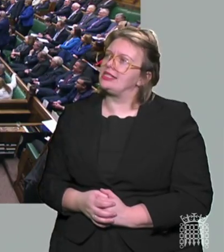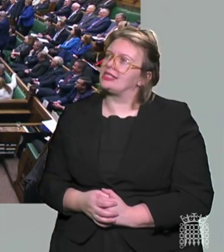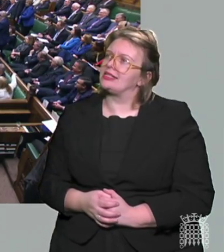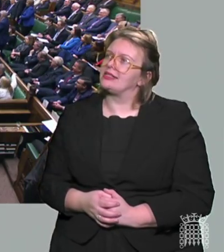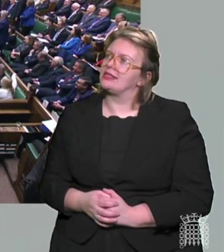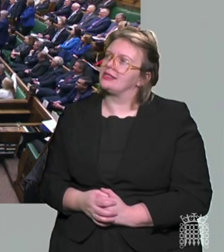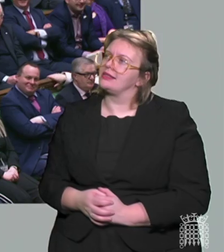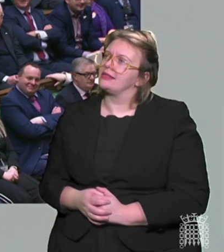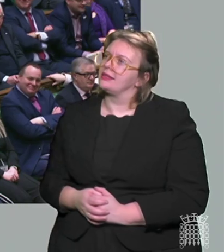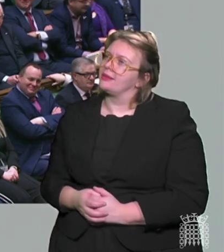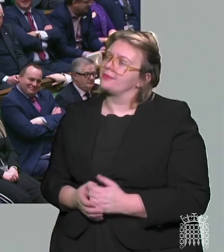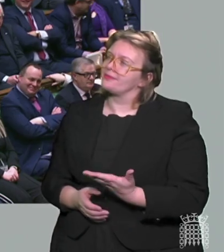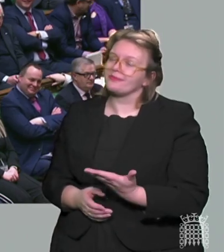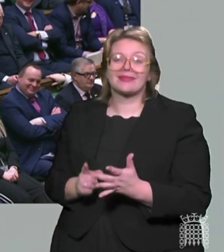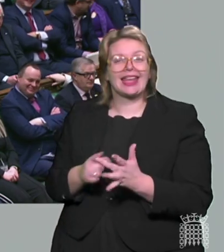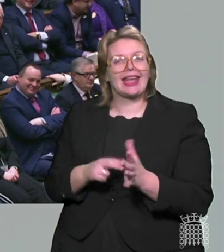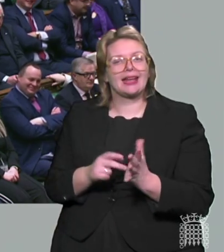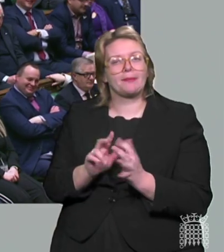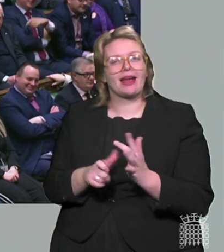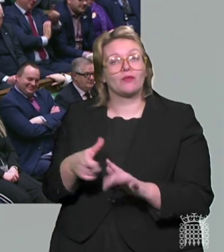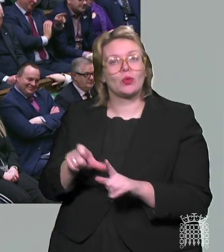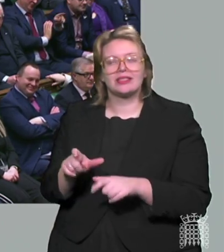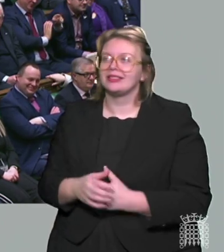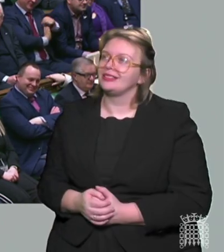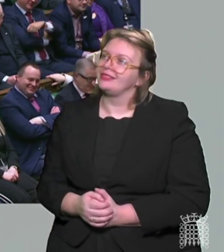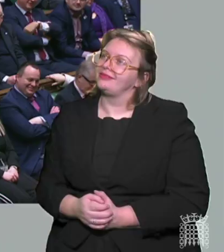Hear, hear!